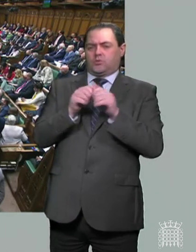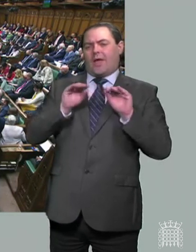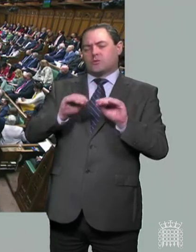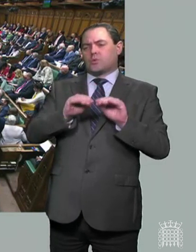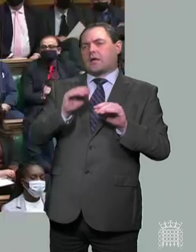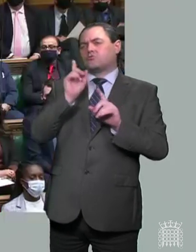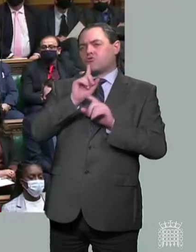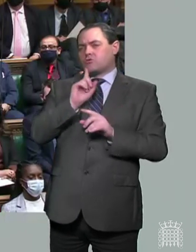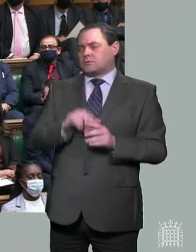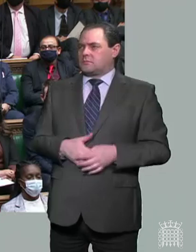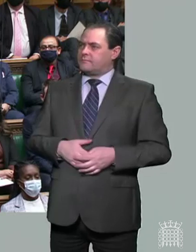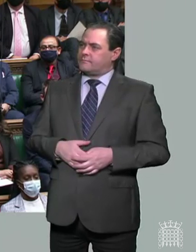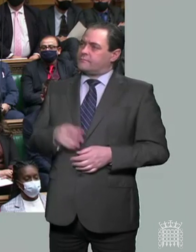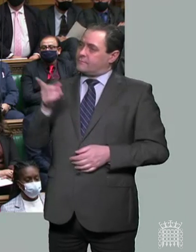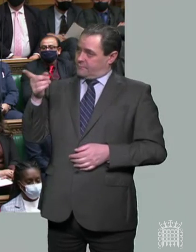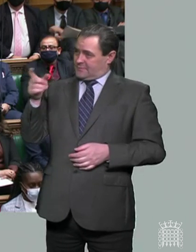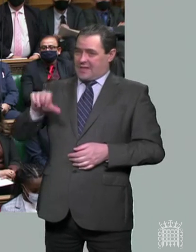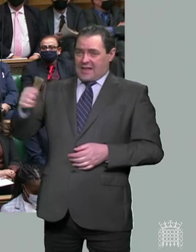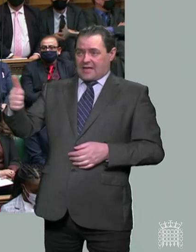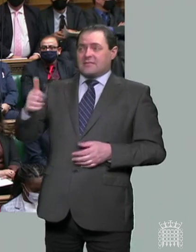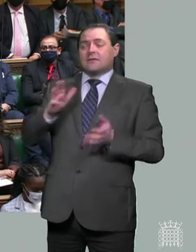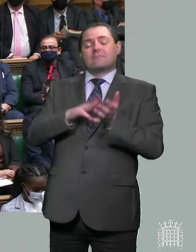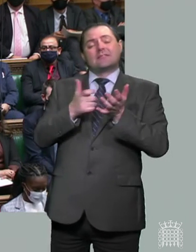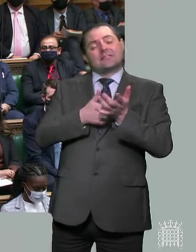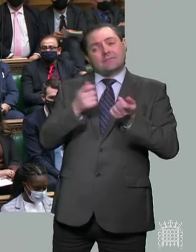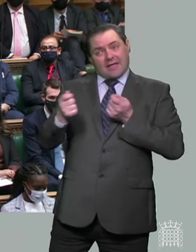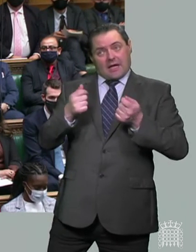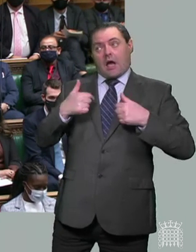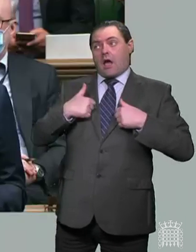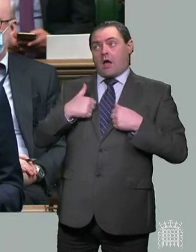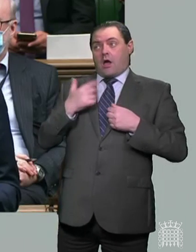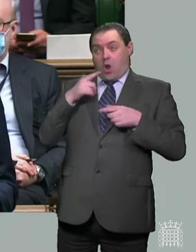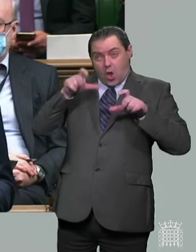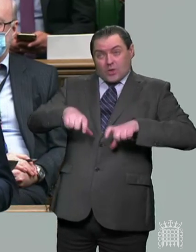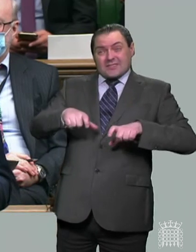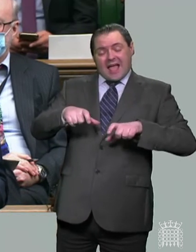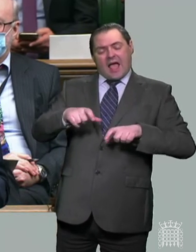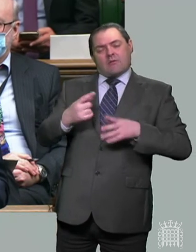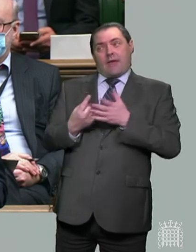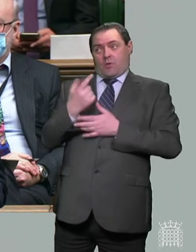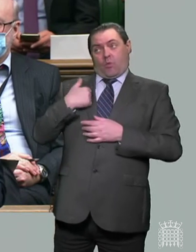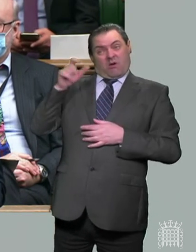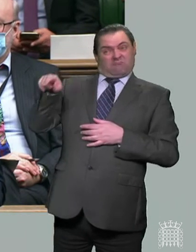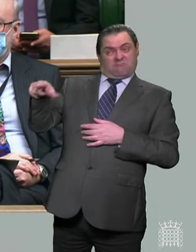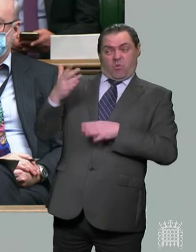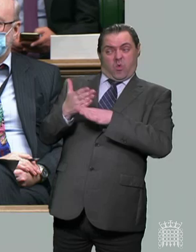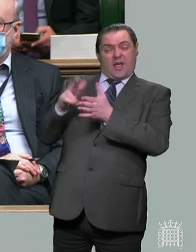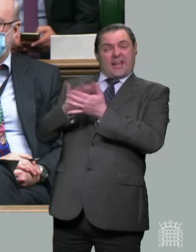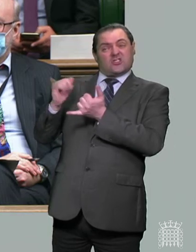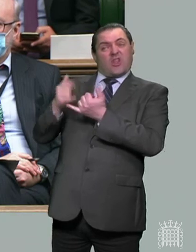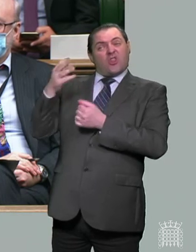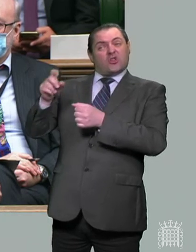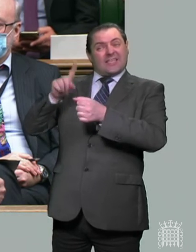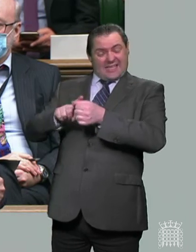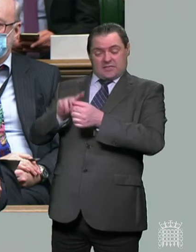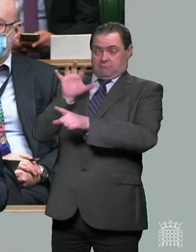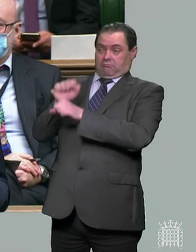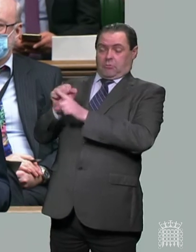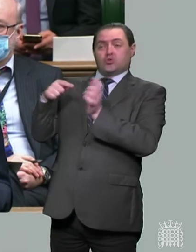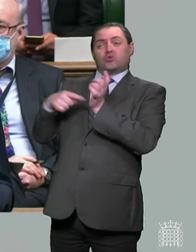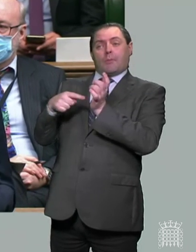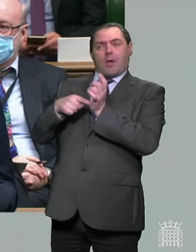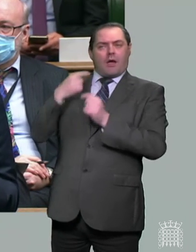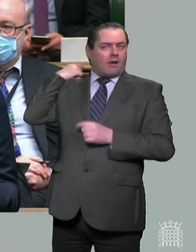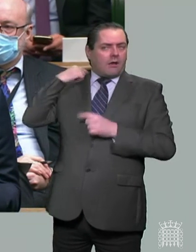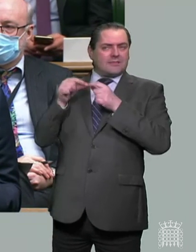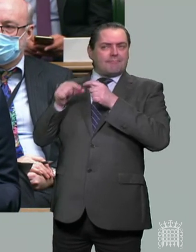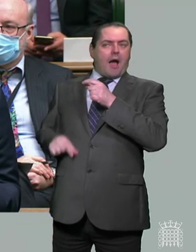At the height of the lockdown restrictions in 2020, my constituent, who has worked for the NHS for over 30 years, was diagnosed with a tumour on her spine.